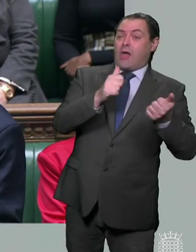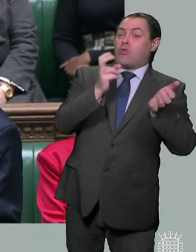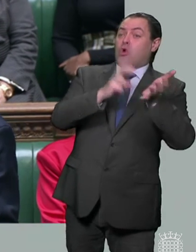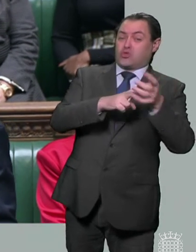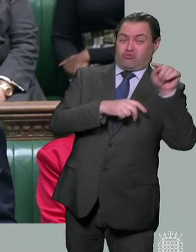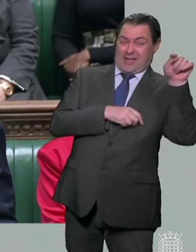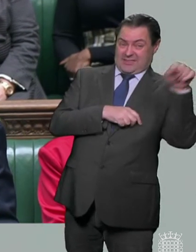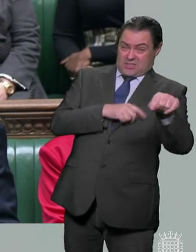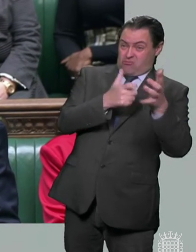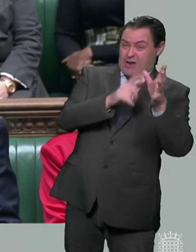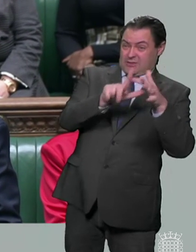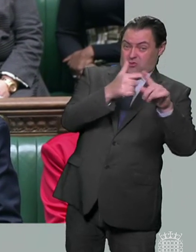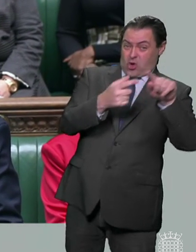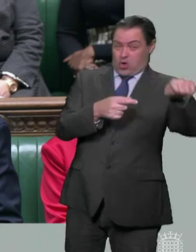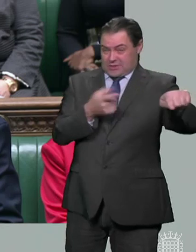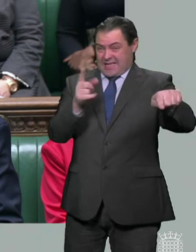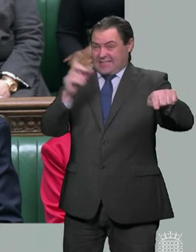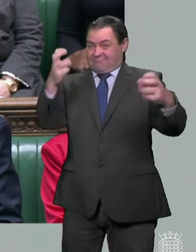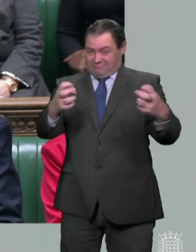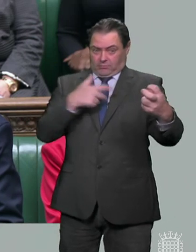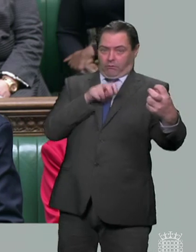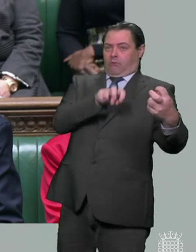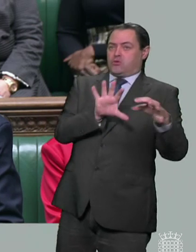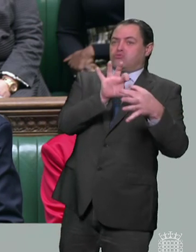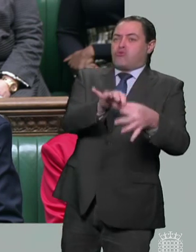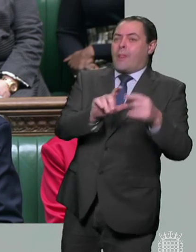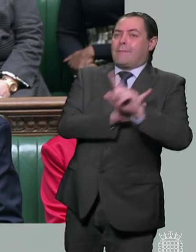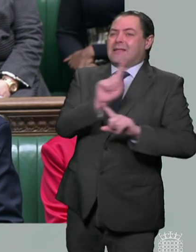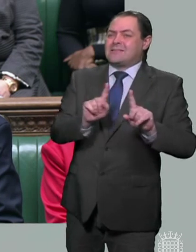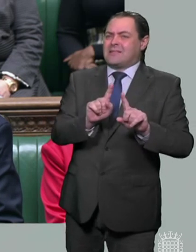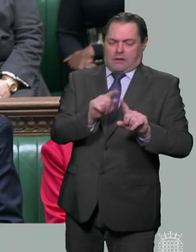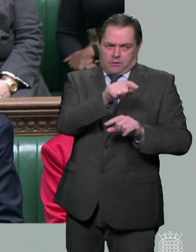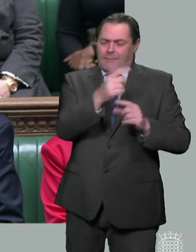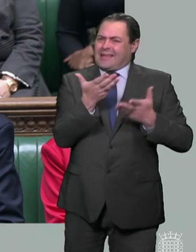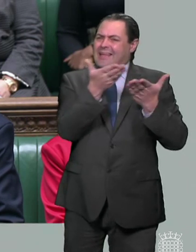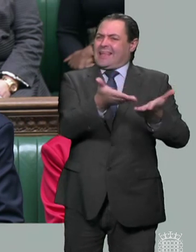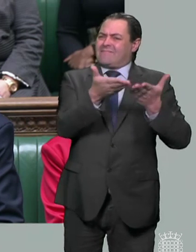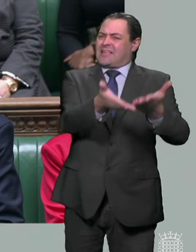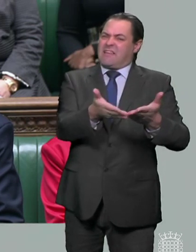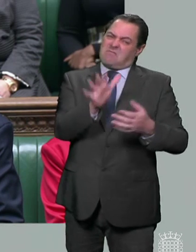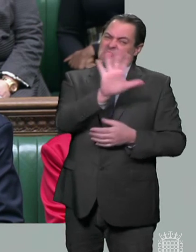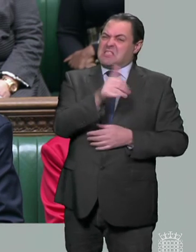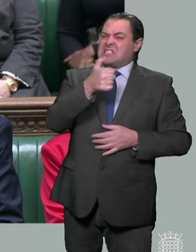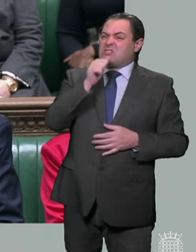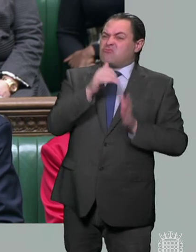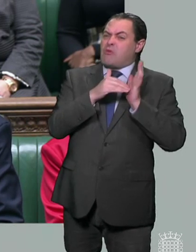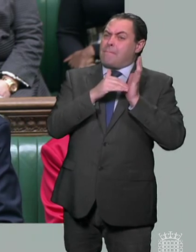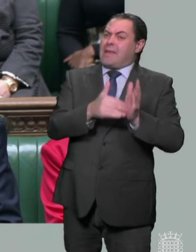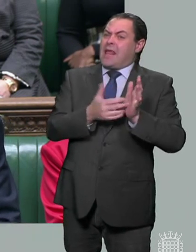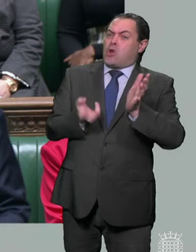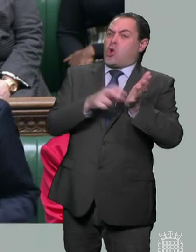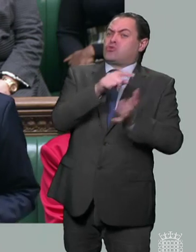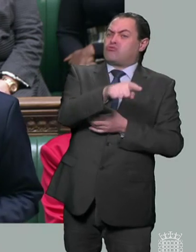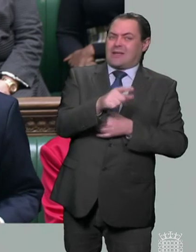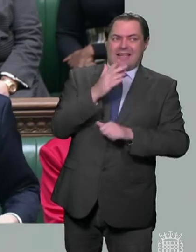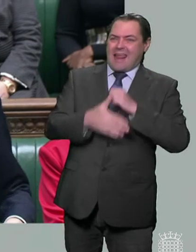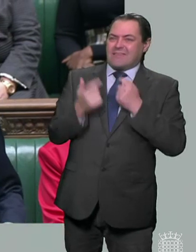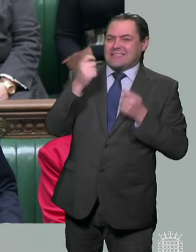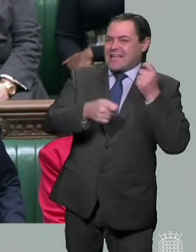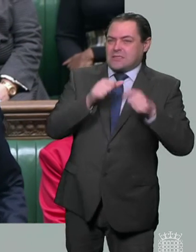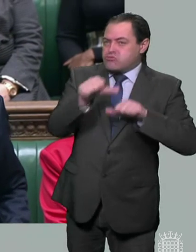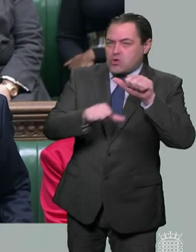We know that Randox has been awarded Government contracts worth almost £600 million without competition or tender.